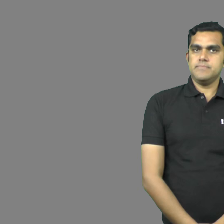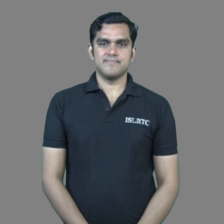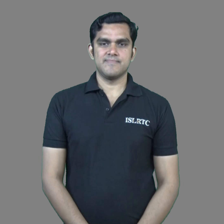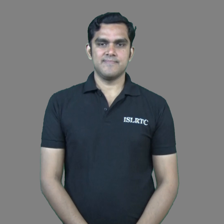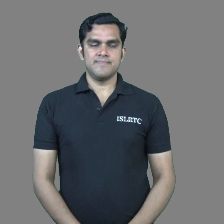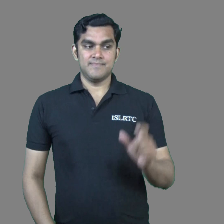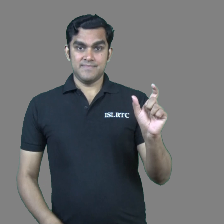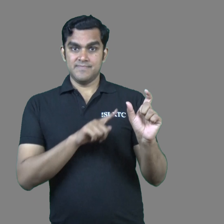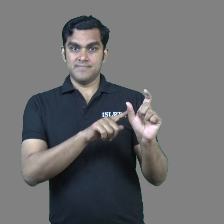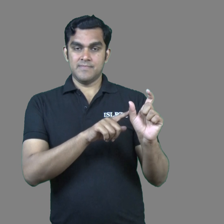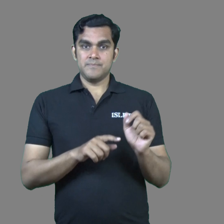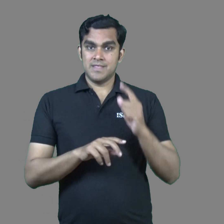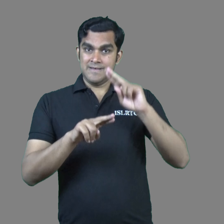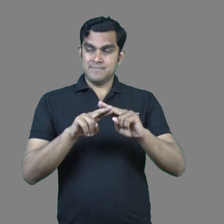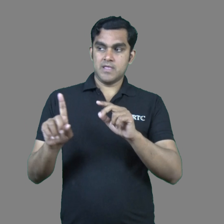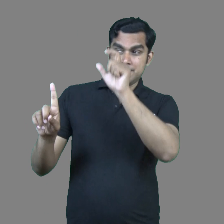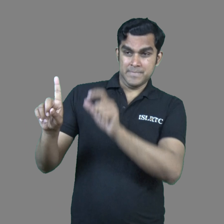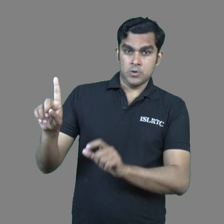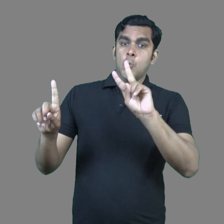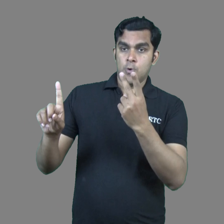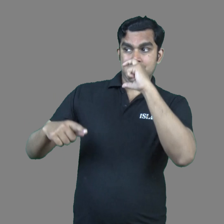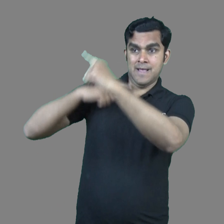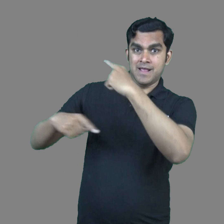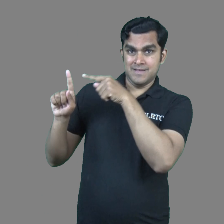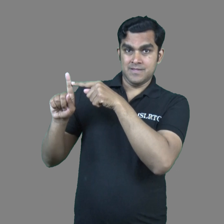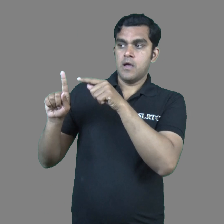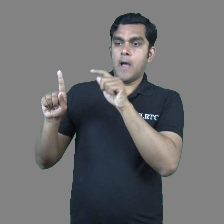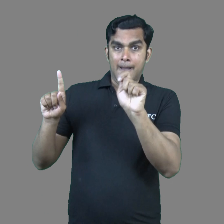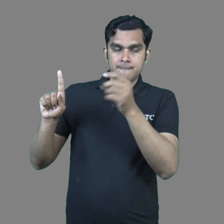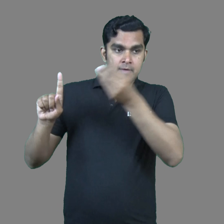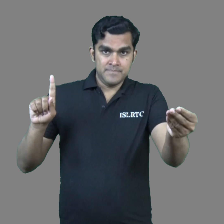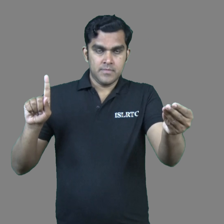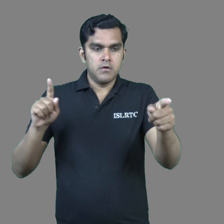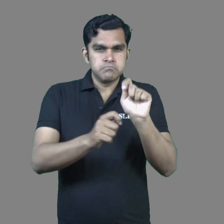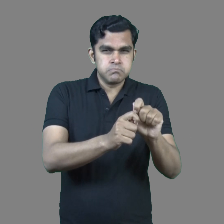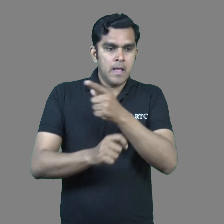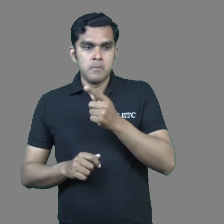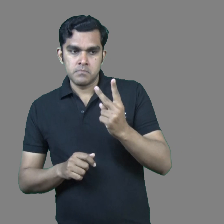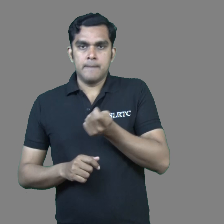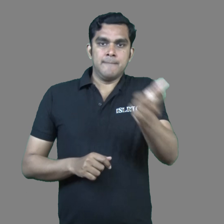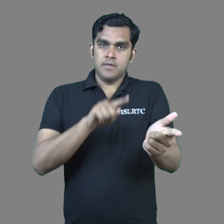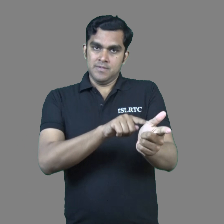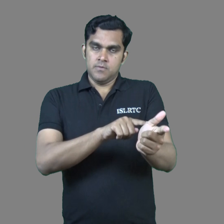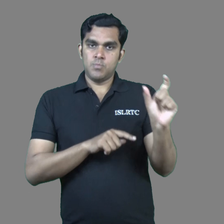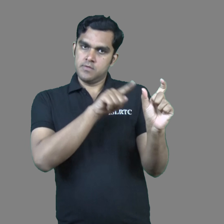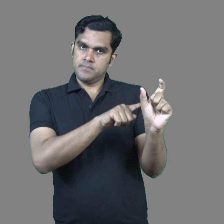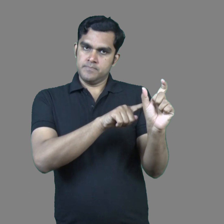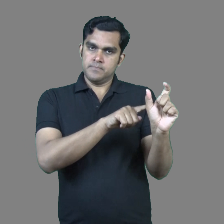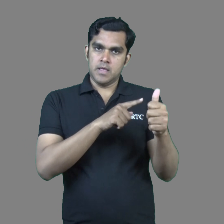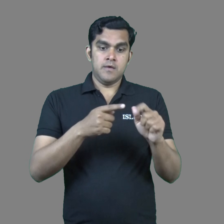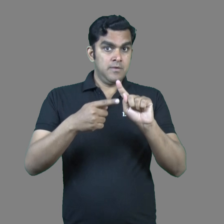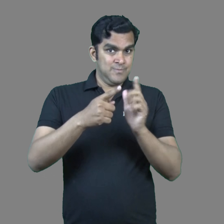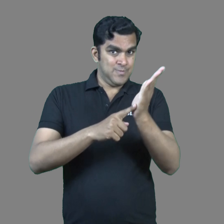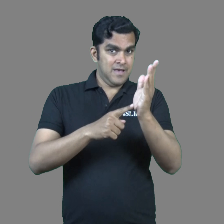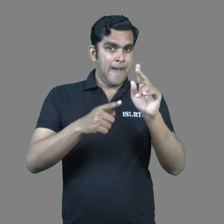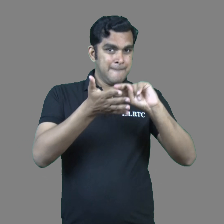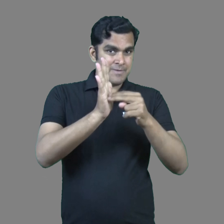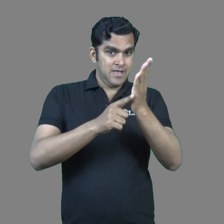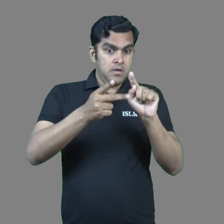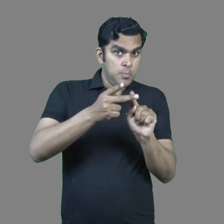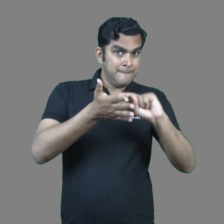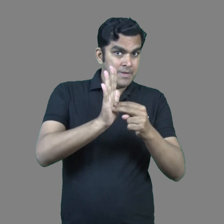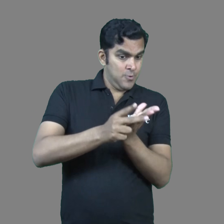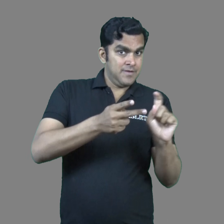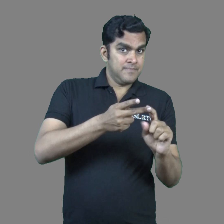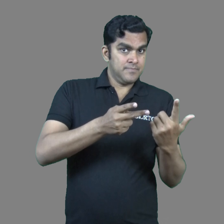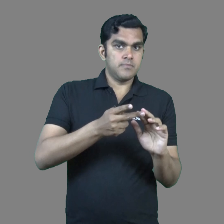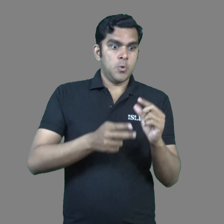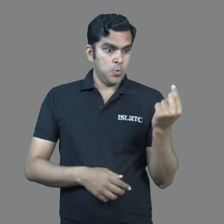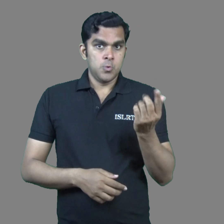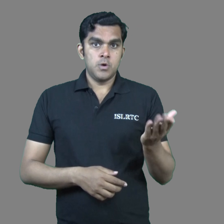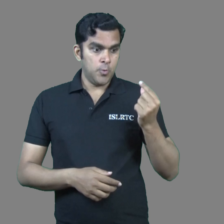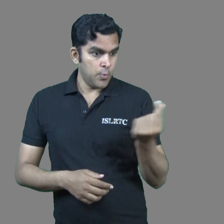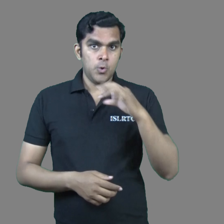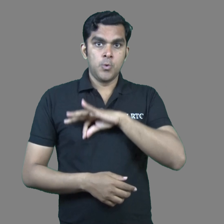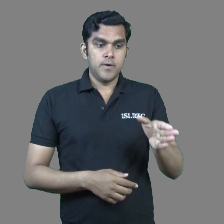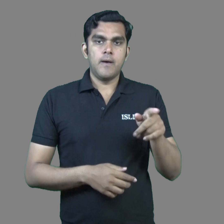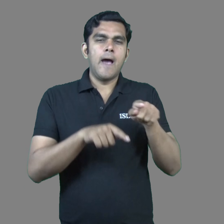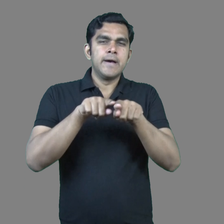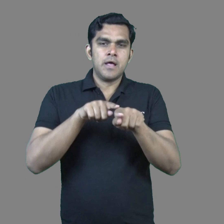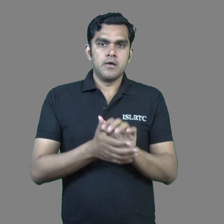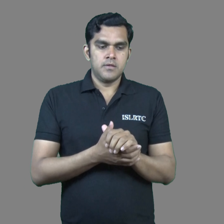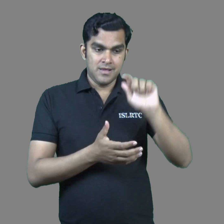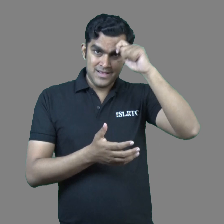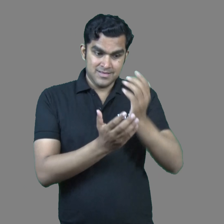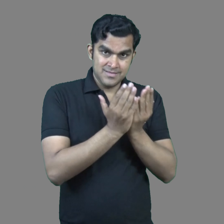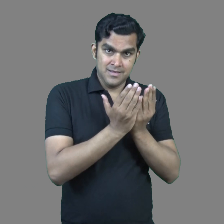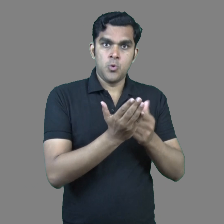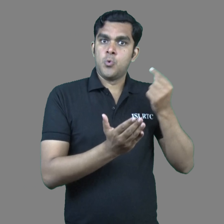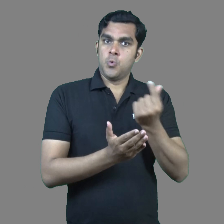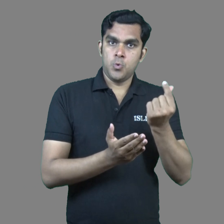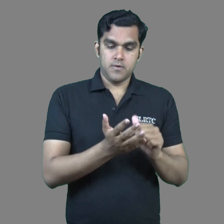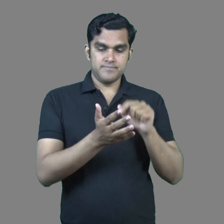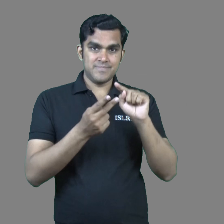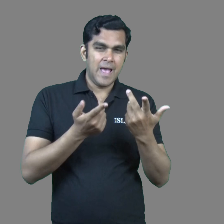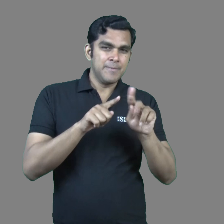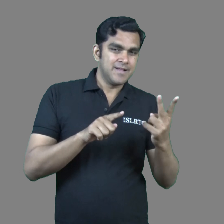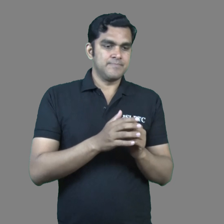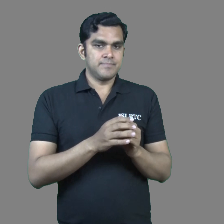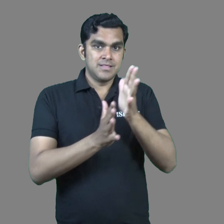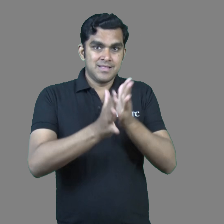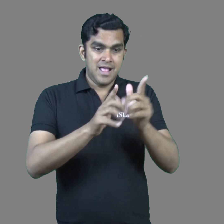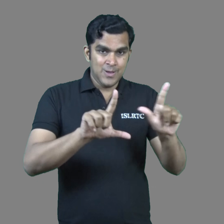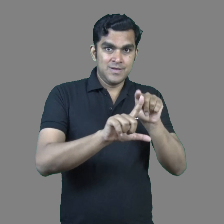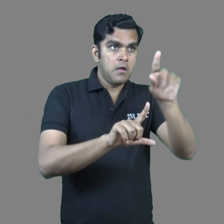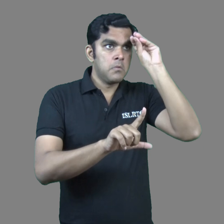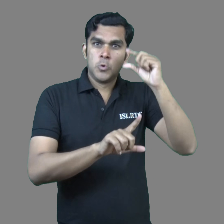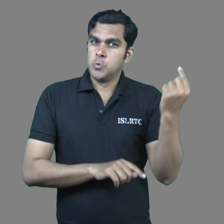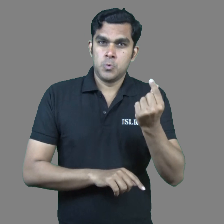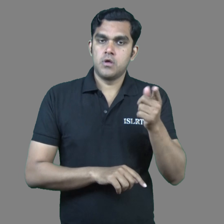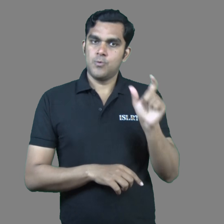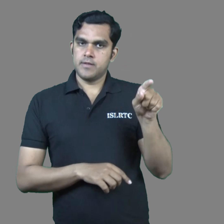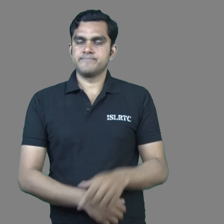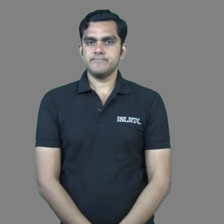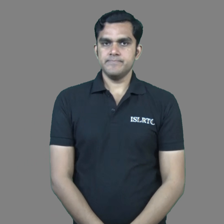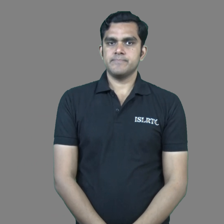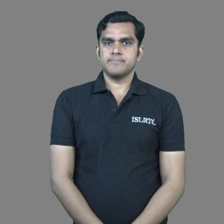Employ